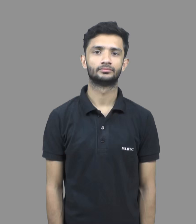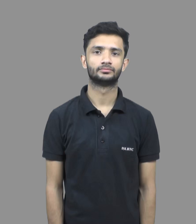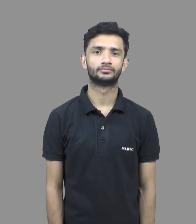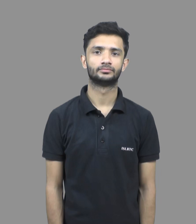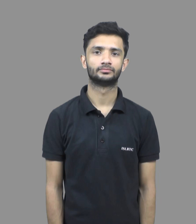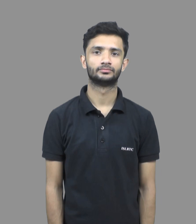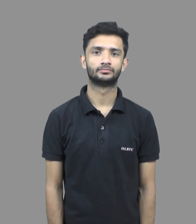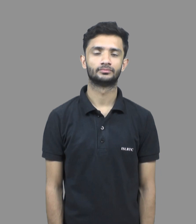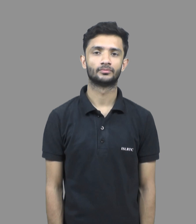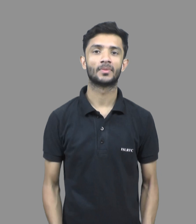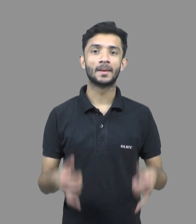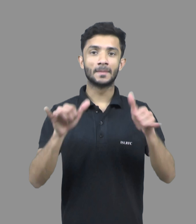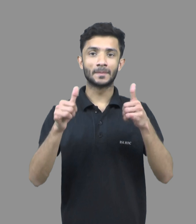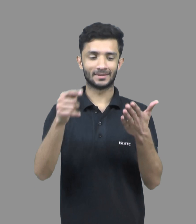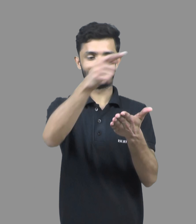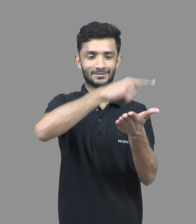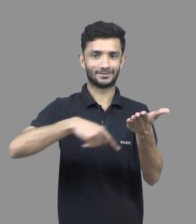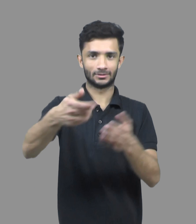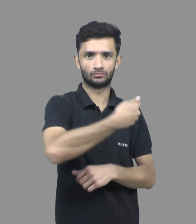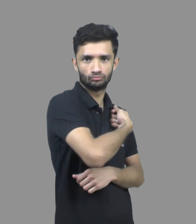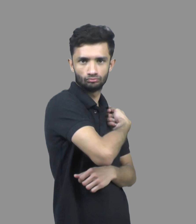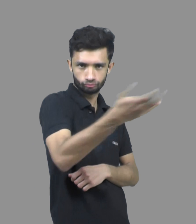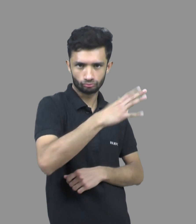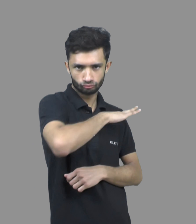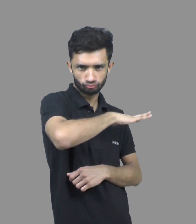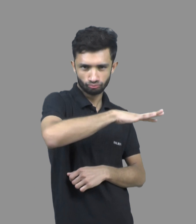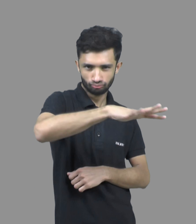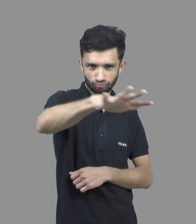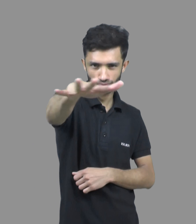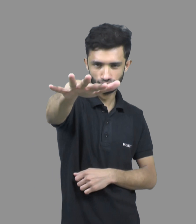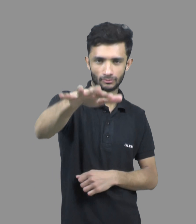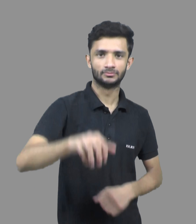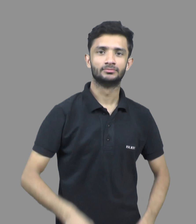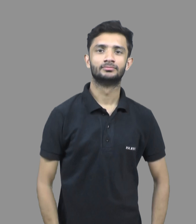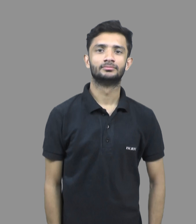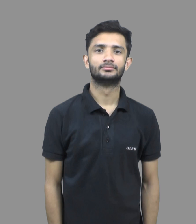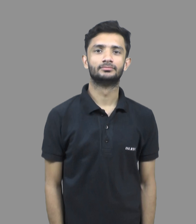Frisbee